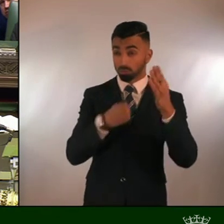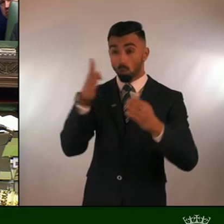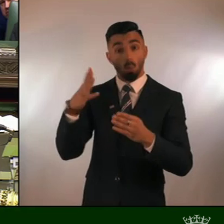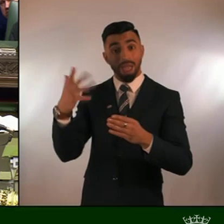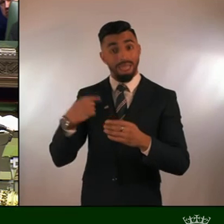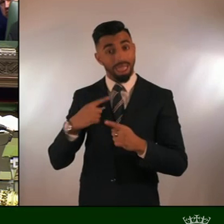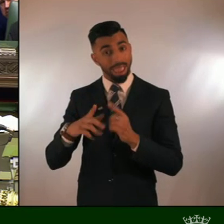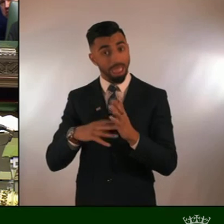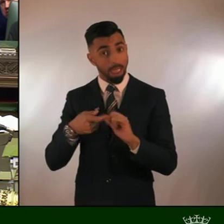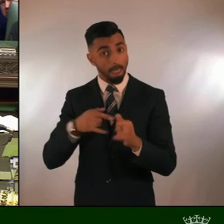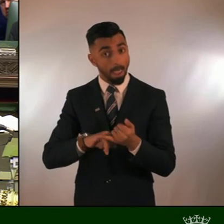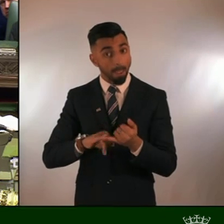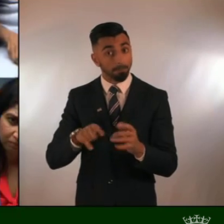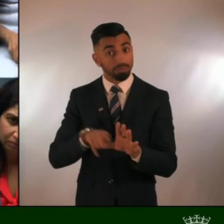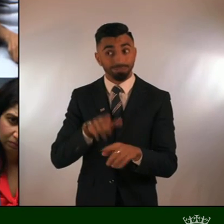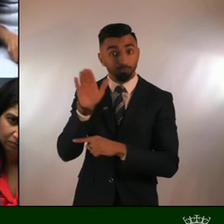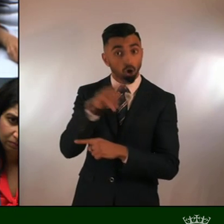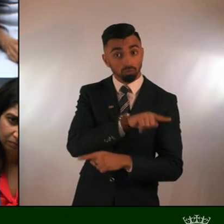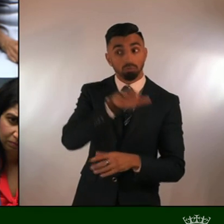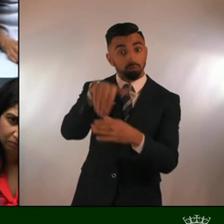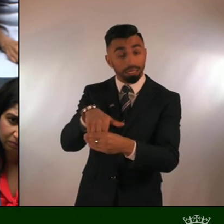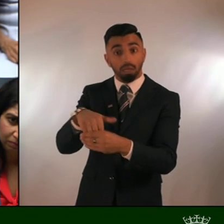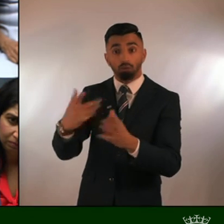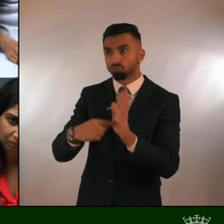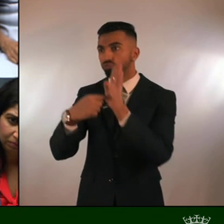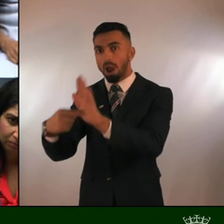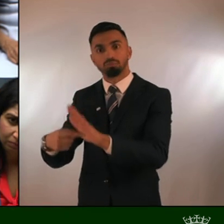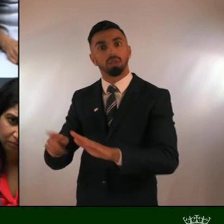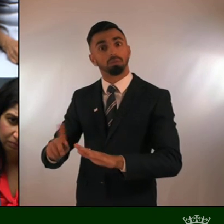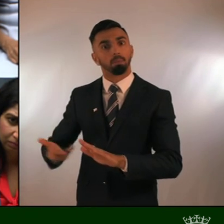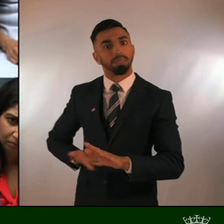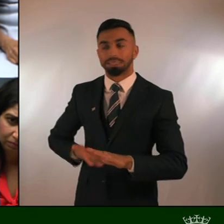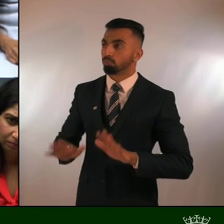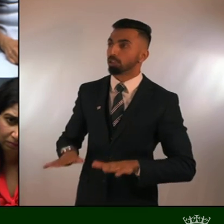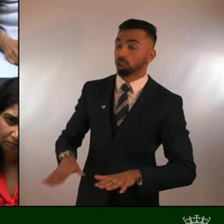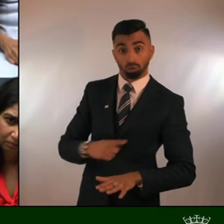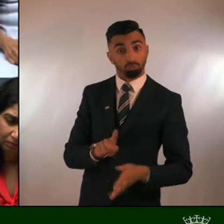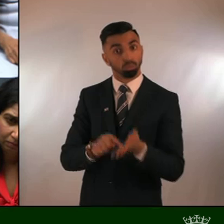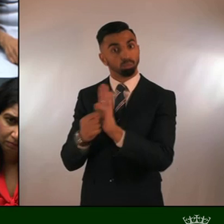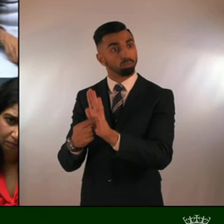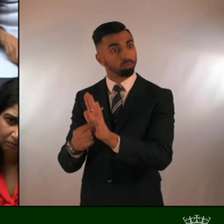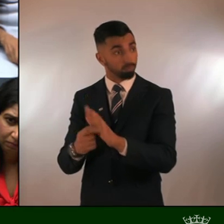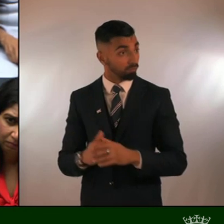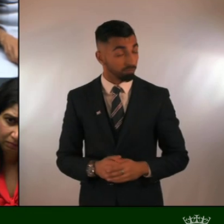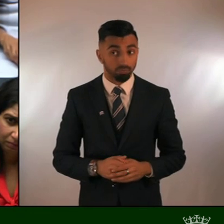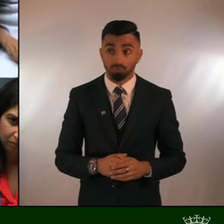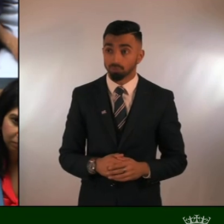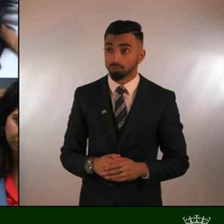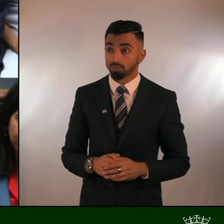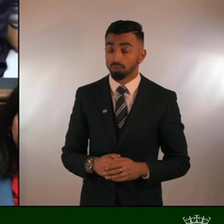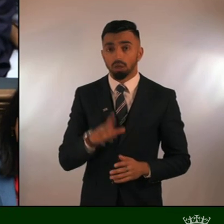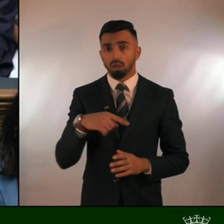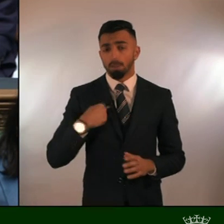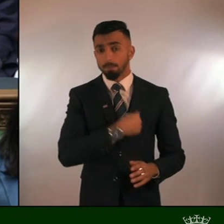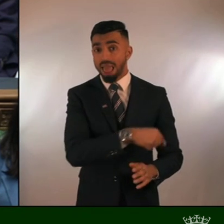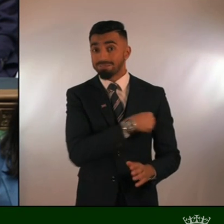Businesses also need a fair tax system. We were elected on a manifesto that promised to review and reform entrepreneurs’ relief.